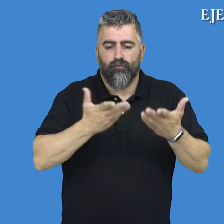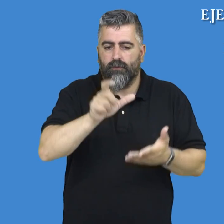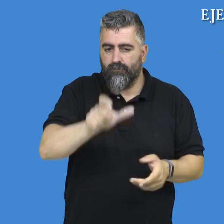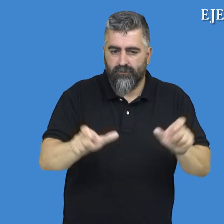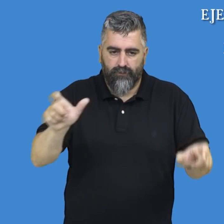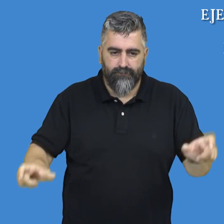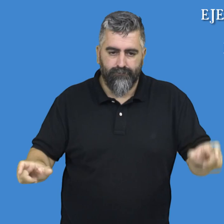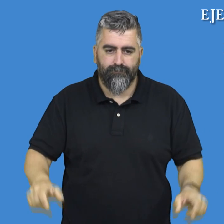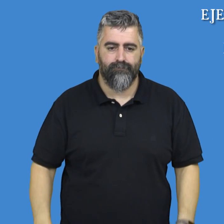persona